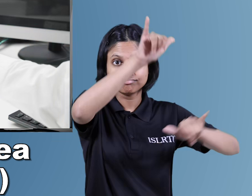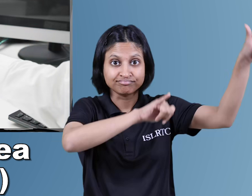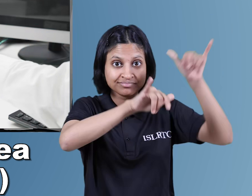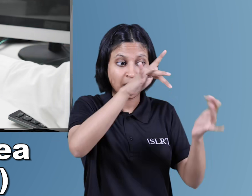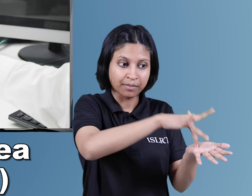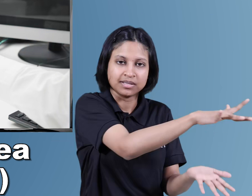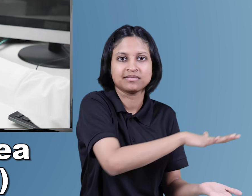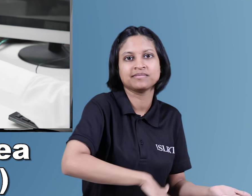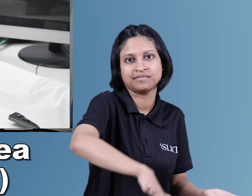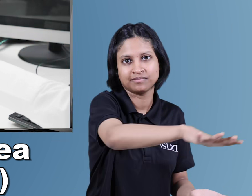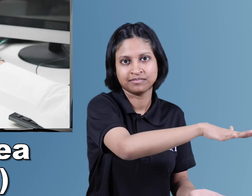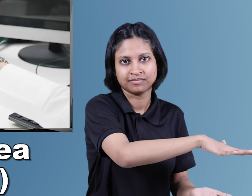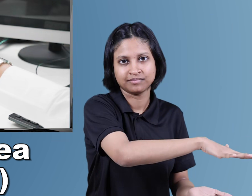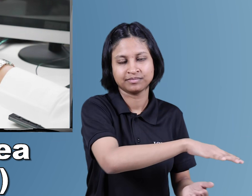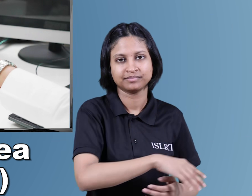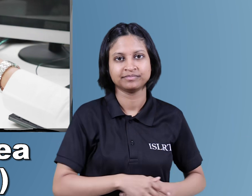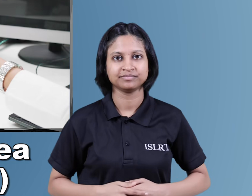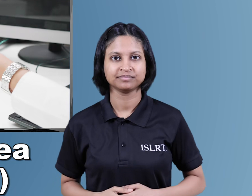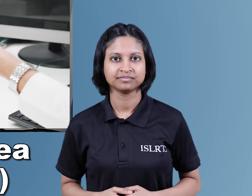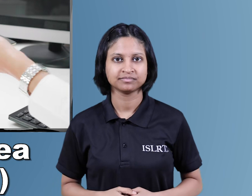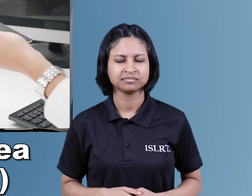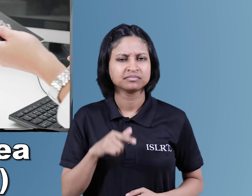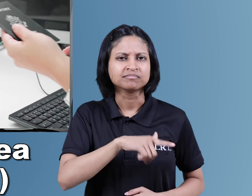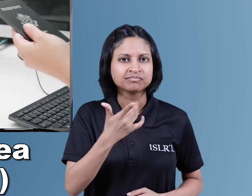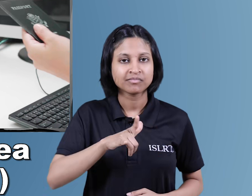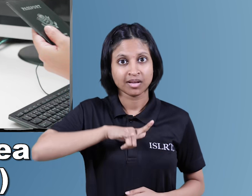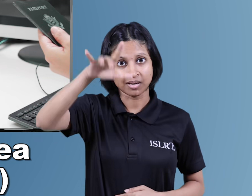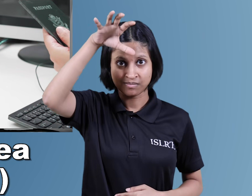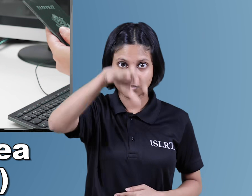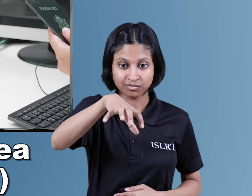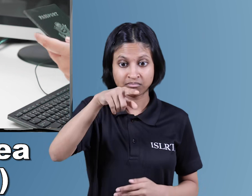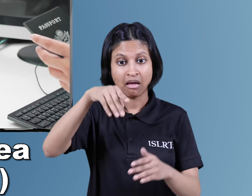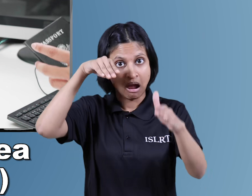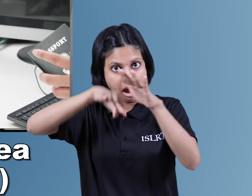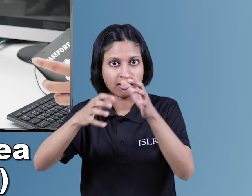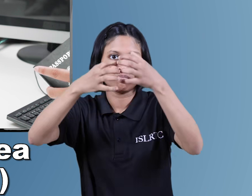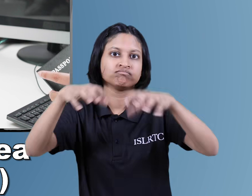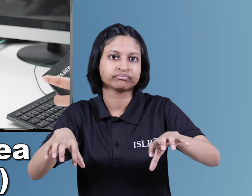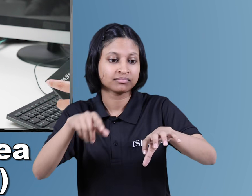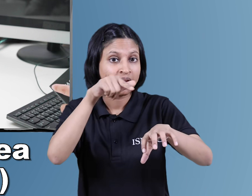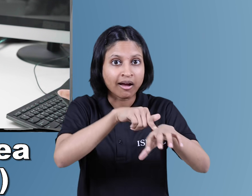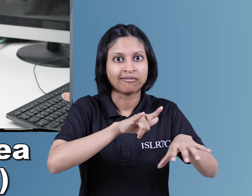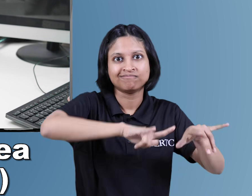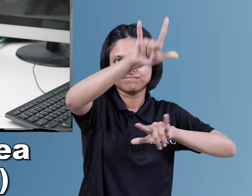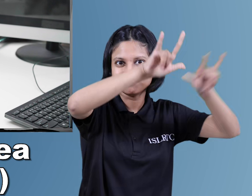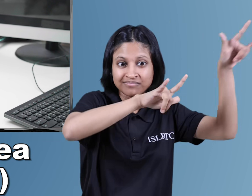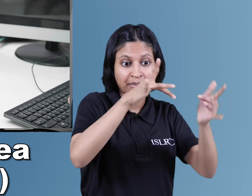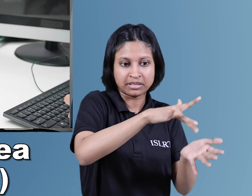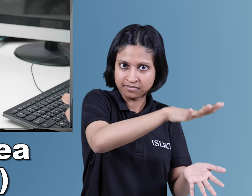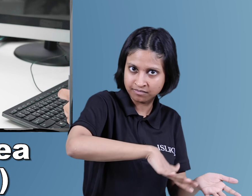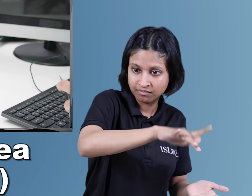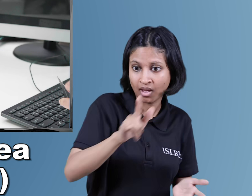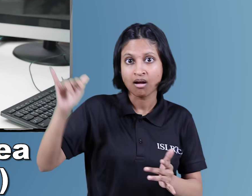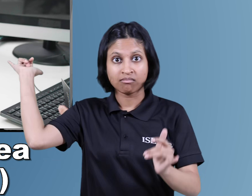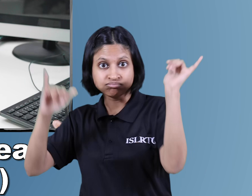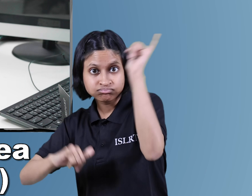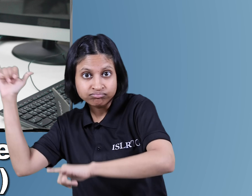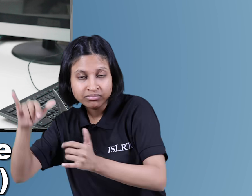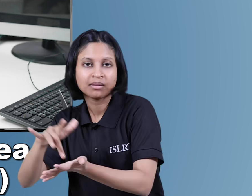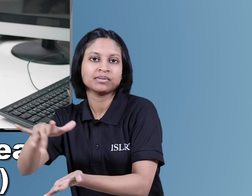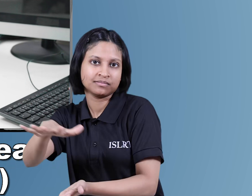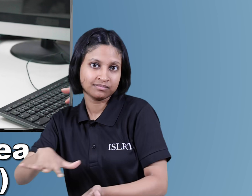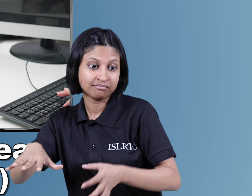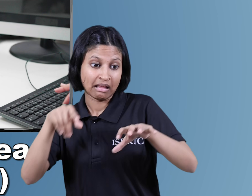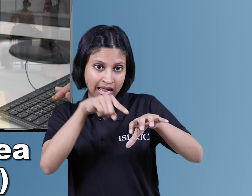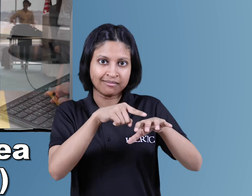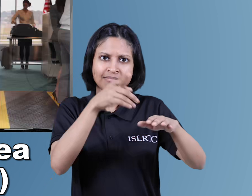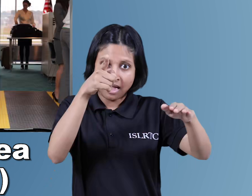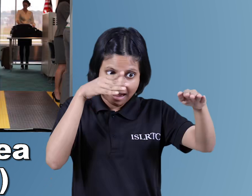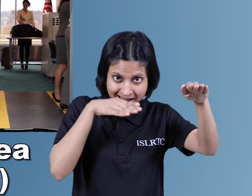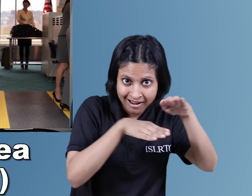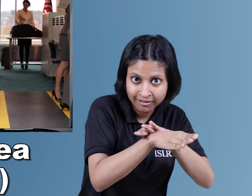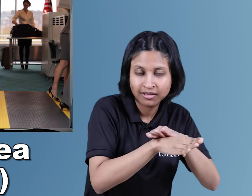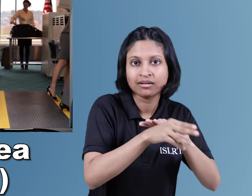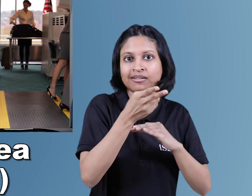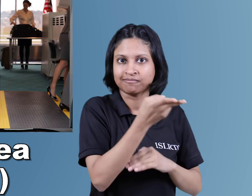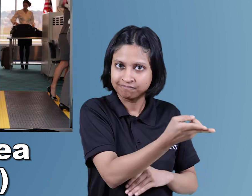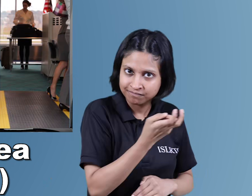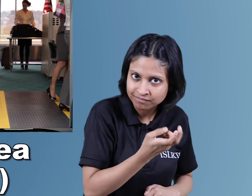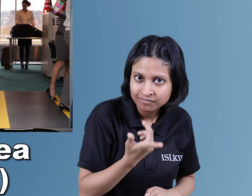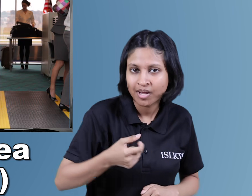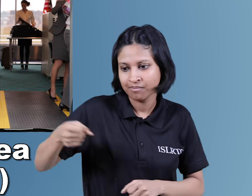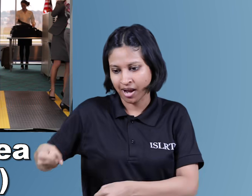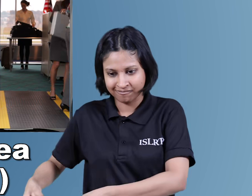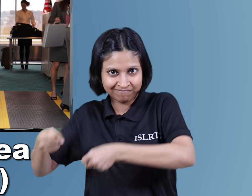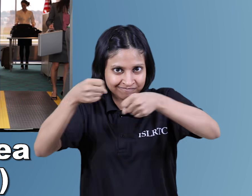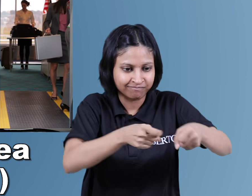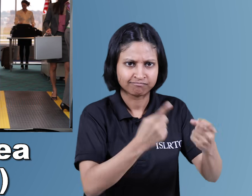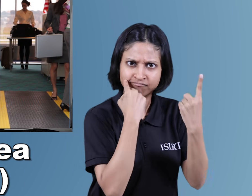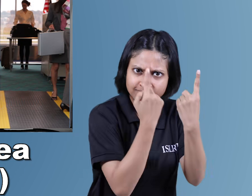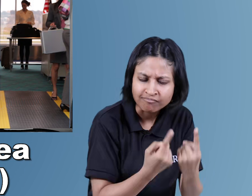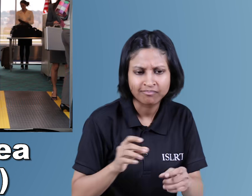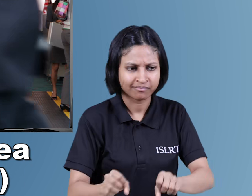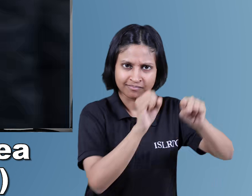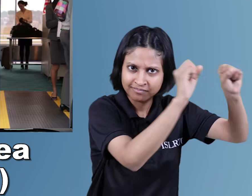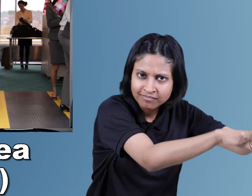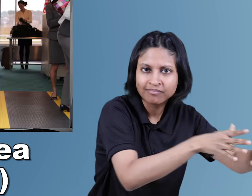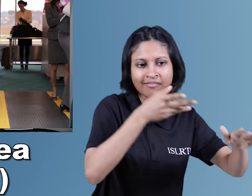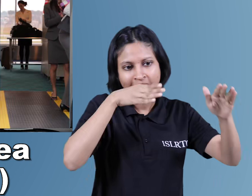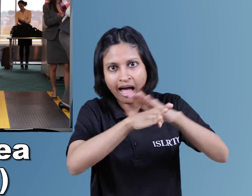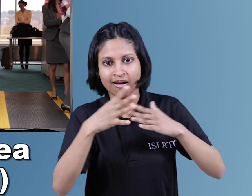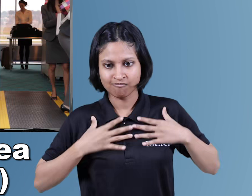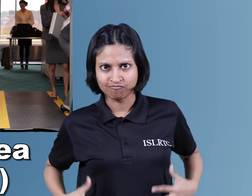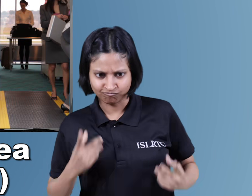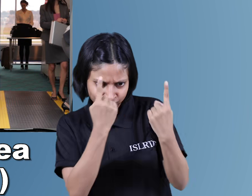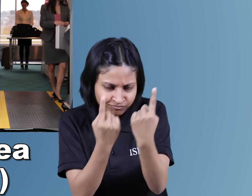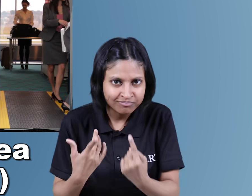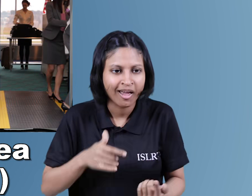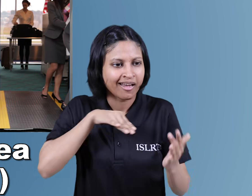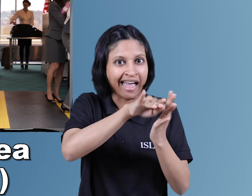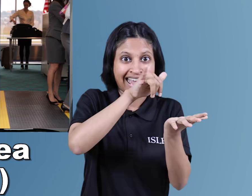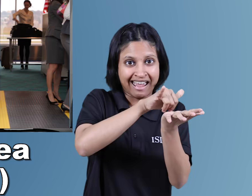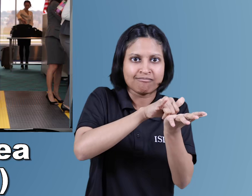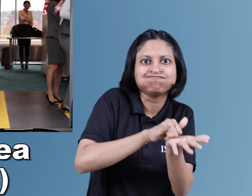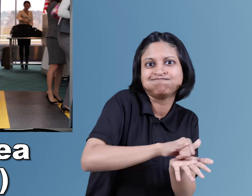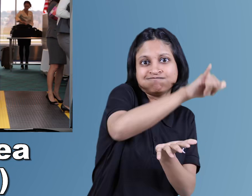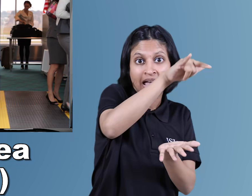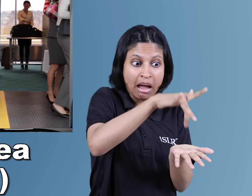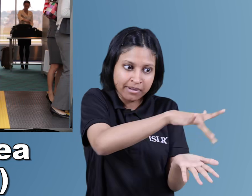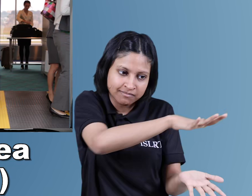Departure area One of the areas in an airport is departure; the other is arrival. The departure area is where passengers check in and go through security before boarding their flight.